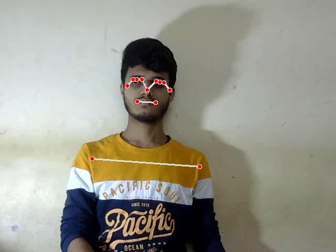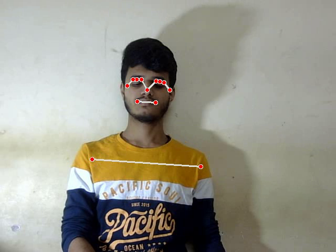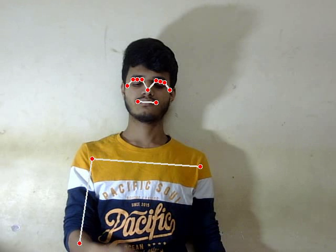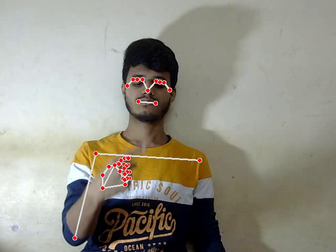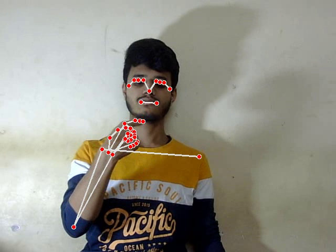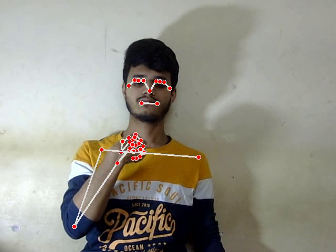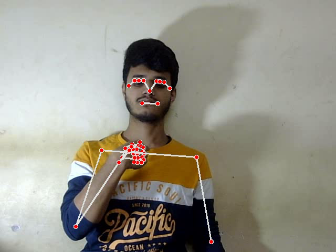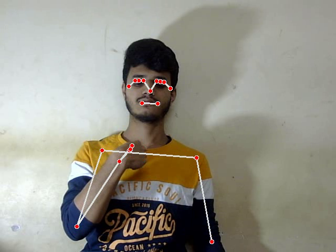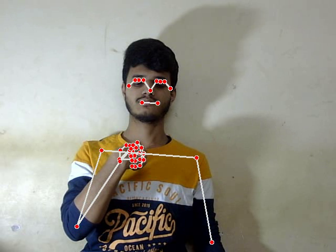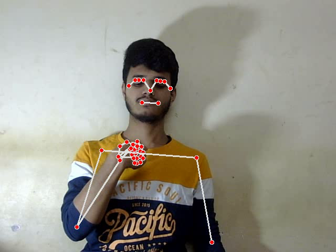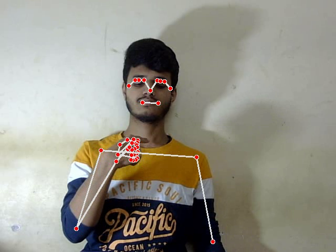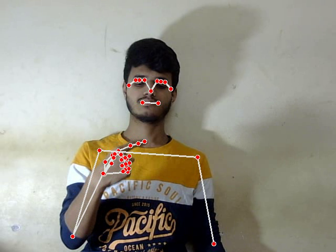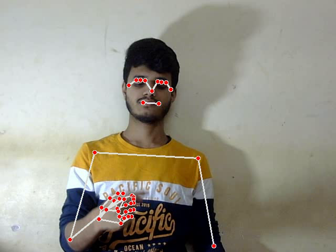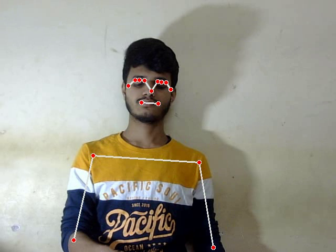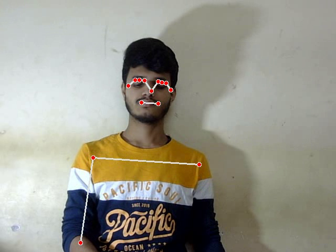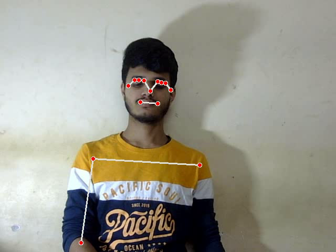I